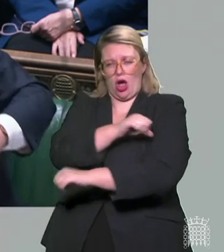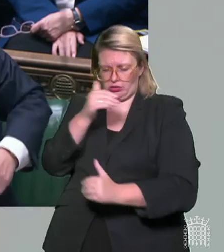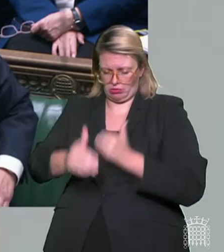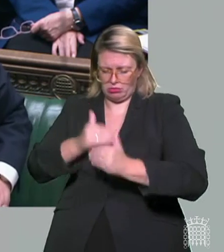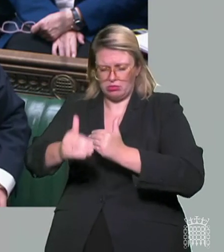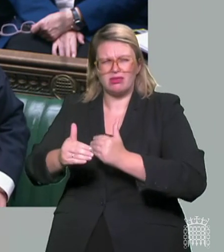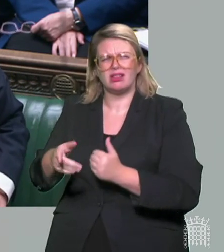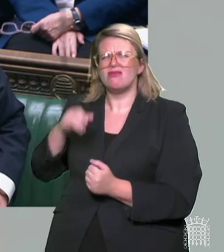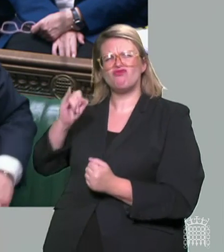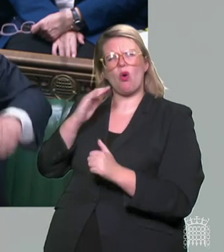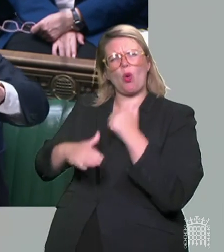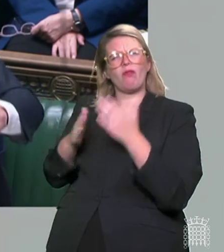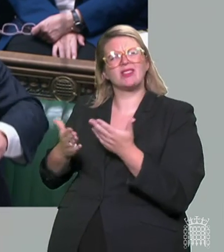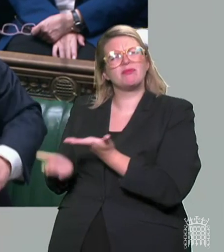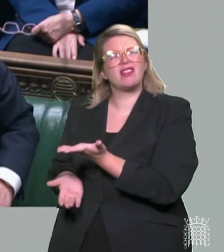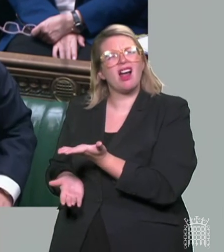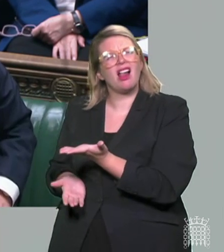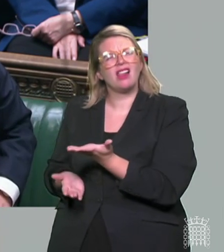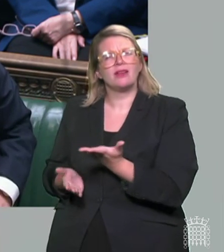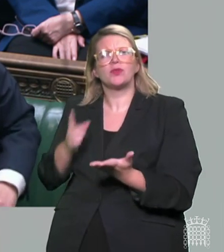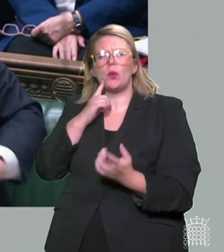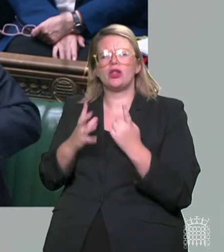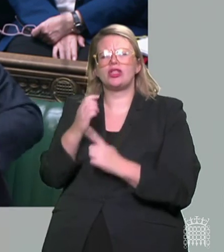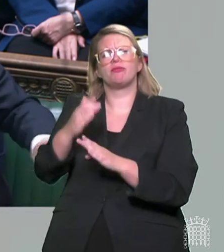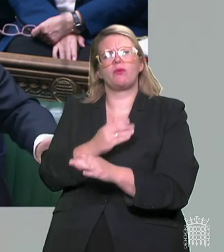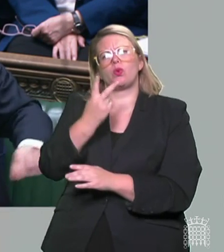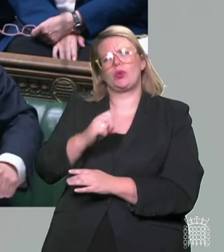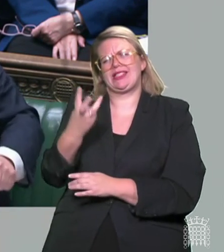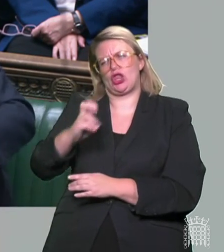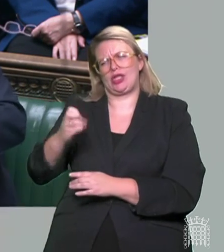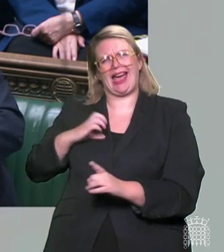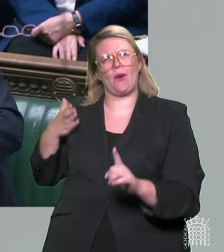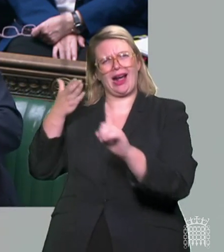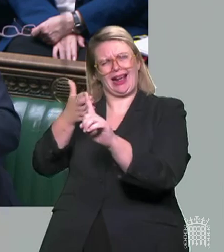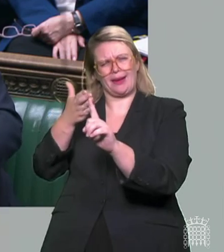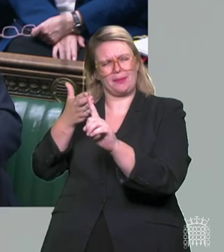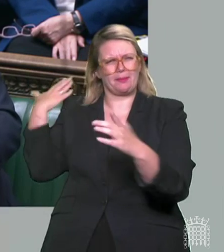He is quite wrong about the pledge on hospitals, as we are going to deliver them by 2030, as was always clear.